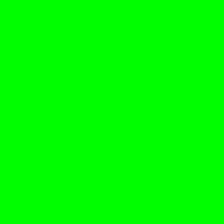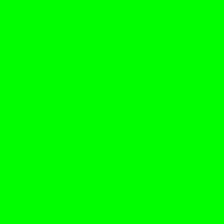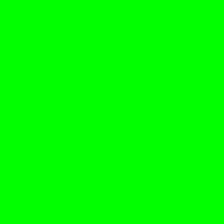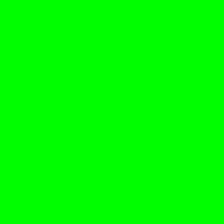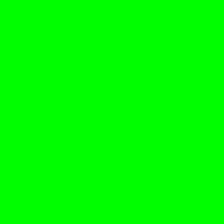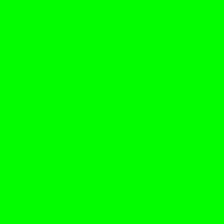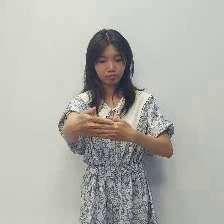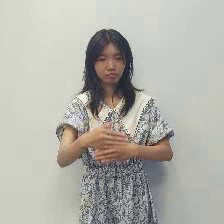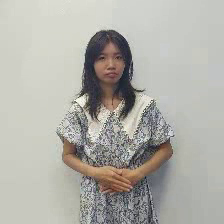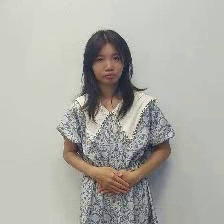Xa